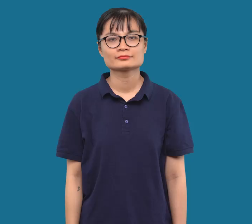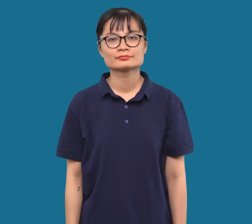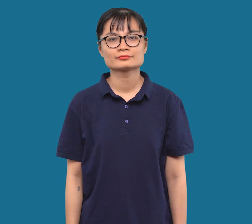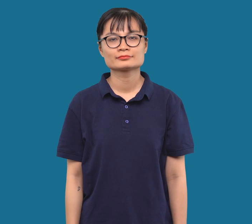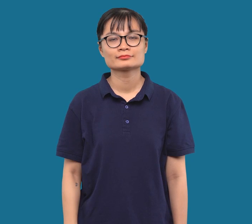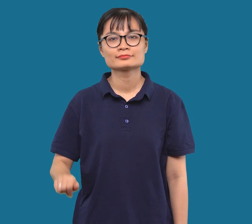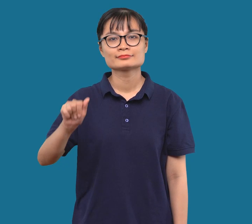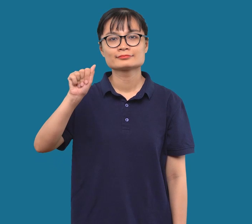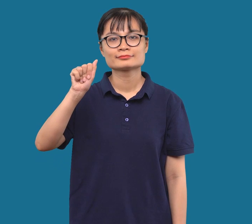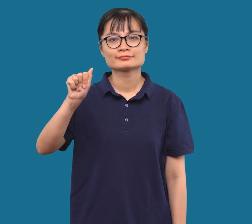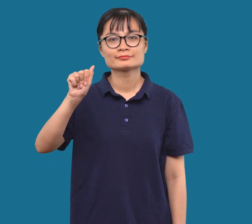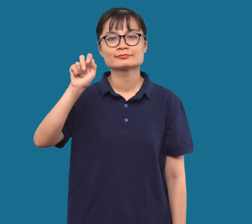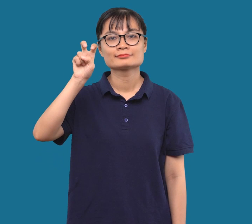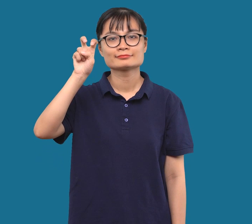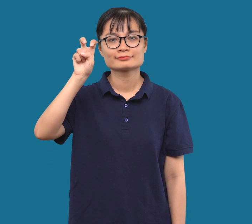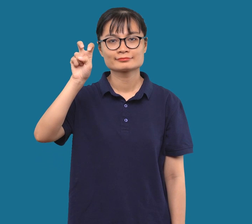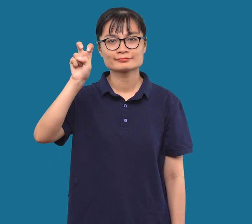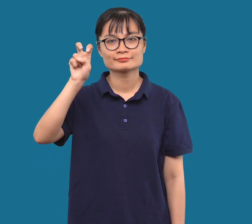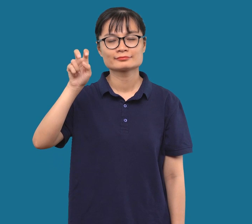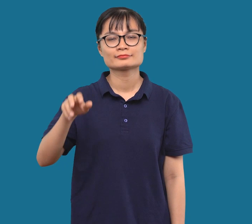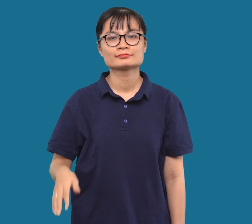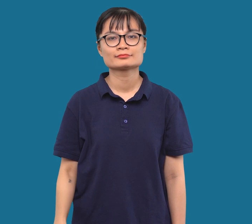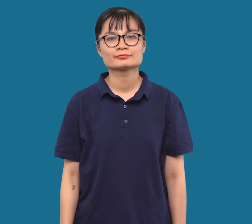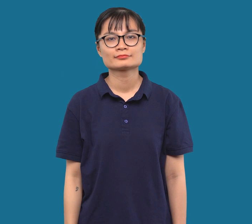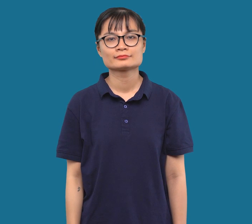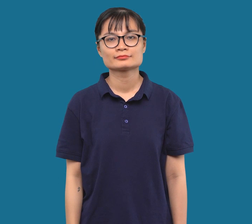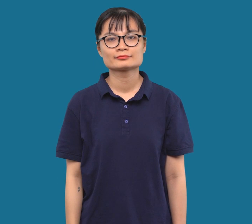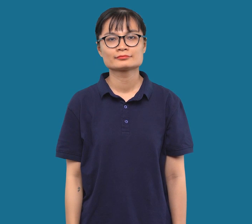â